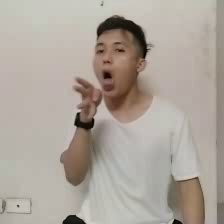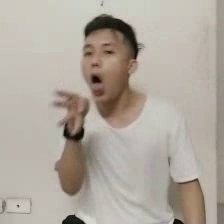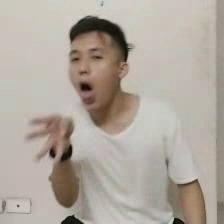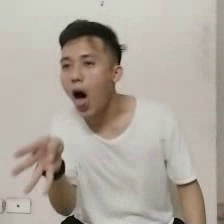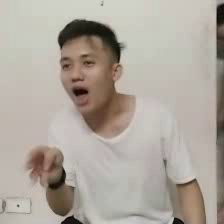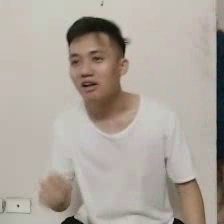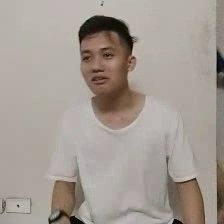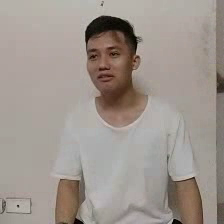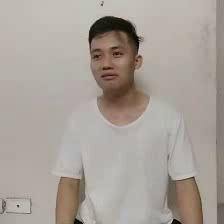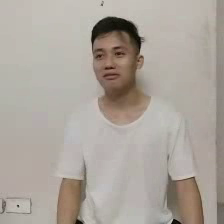Nôn ói